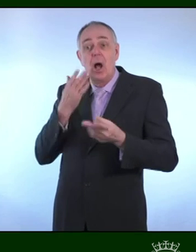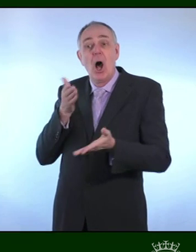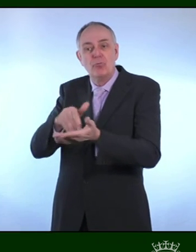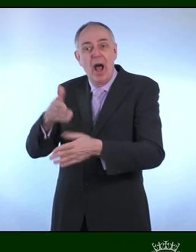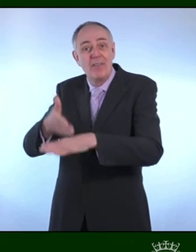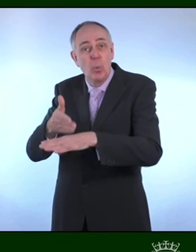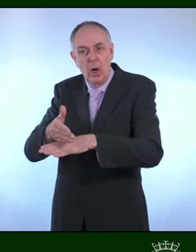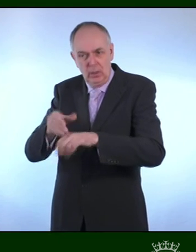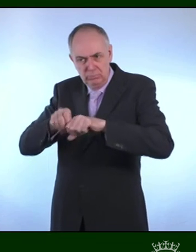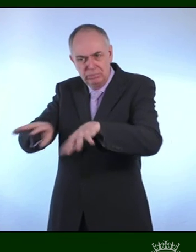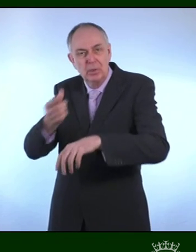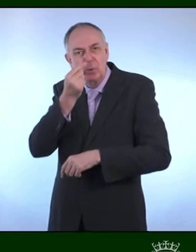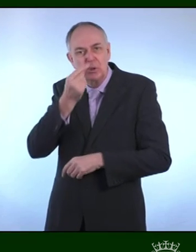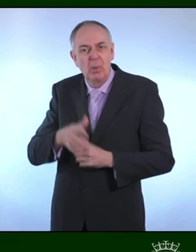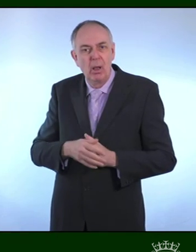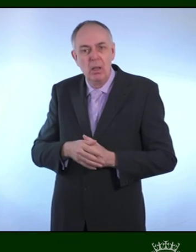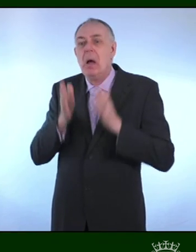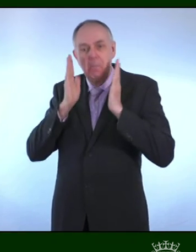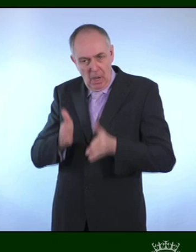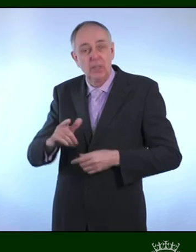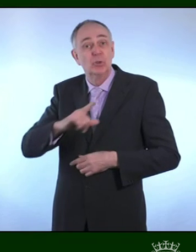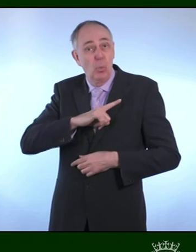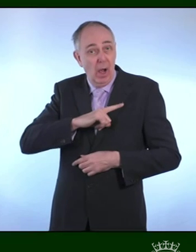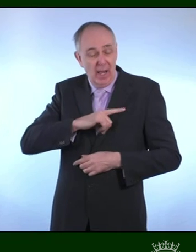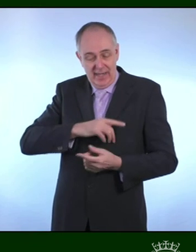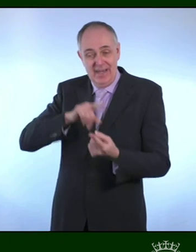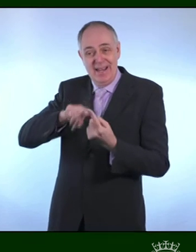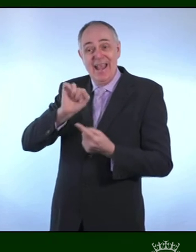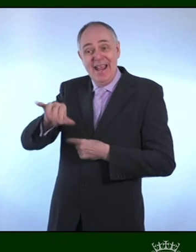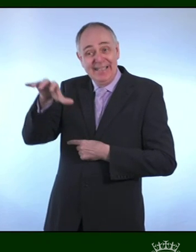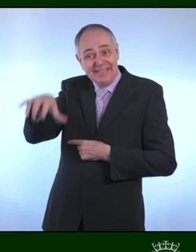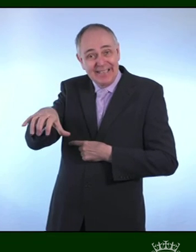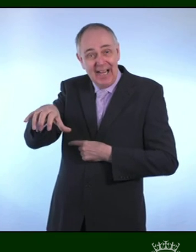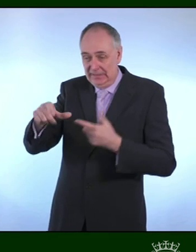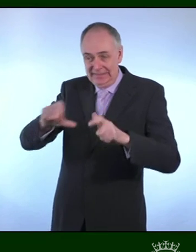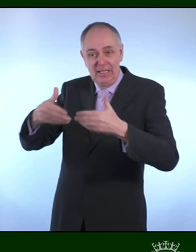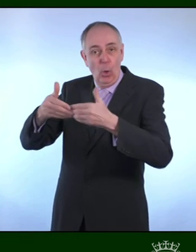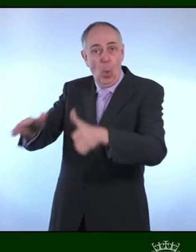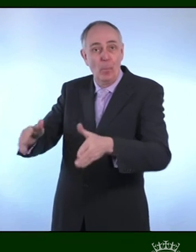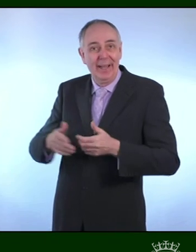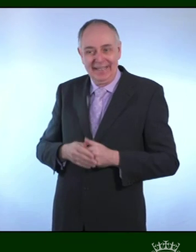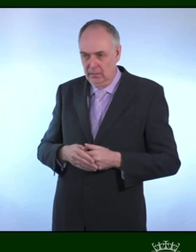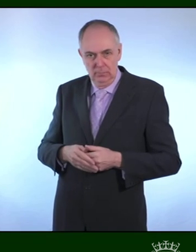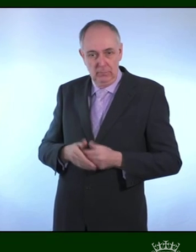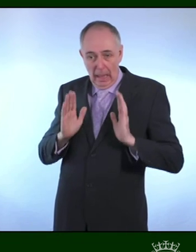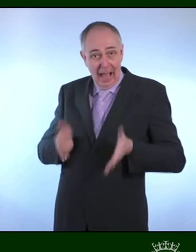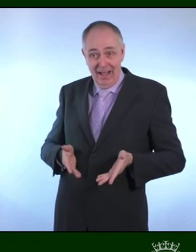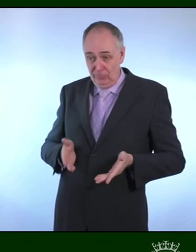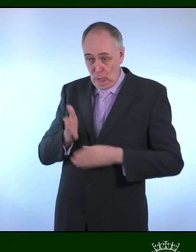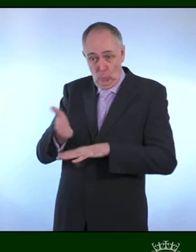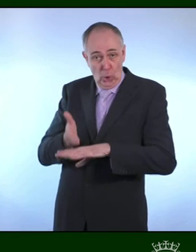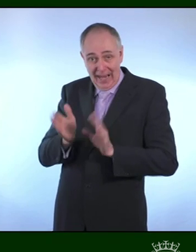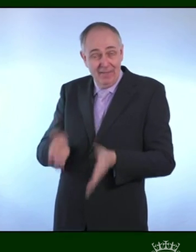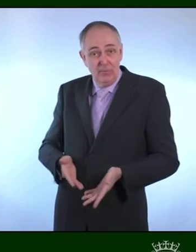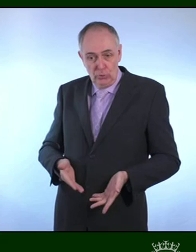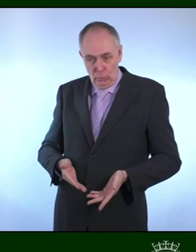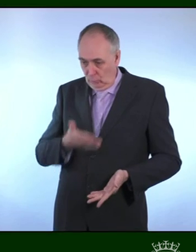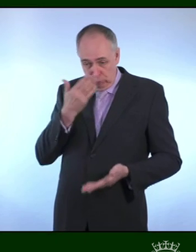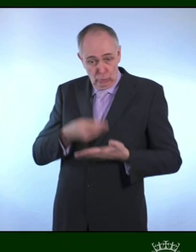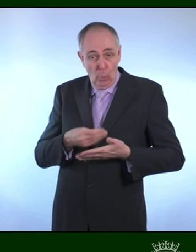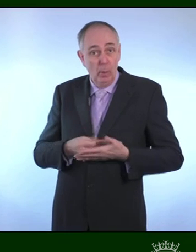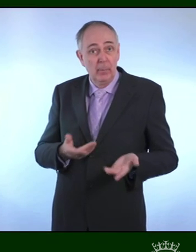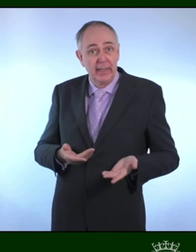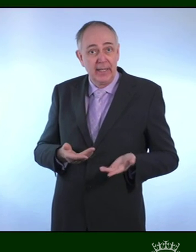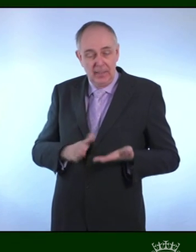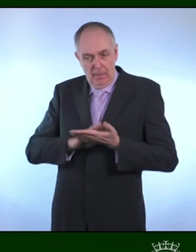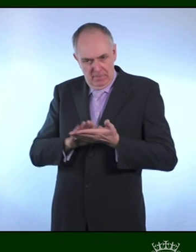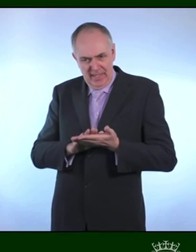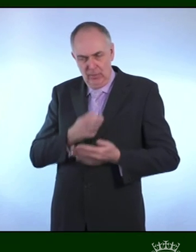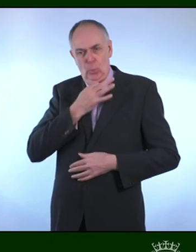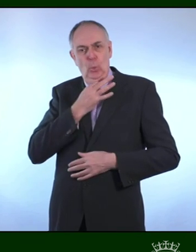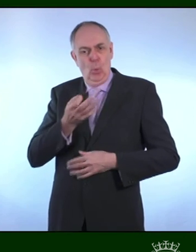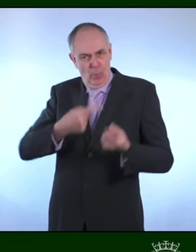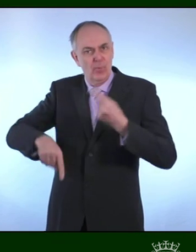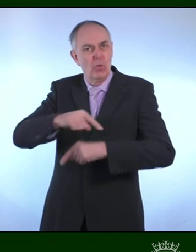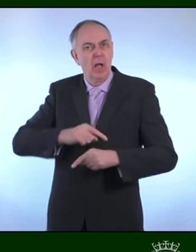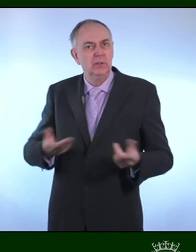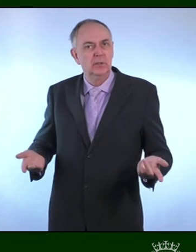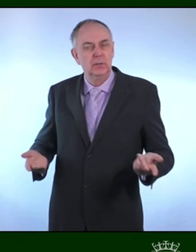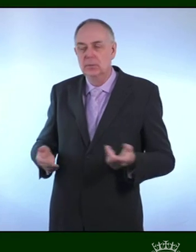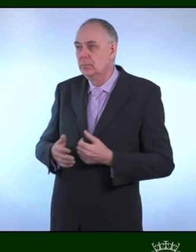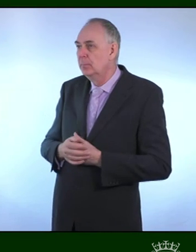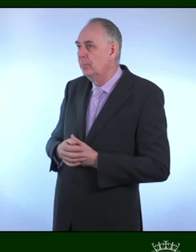Why was he doing it? Because his site had not been closed down, and he had no other source of income to feed his family, so he is going to work, putting all of us more at risk as a result.